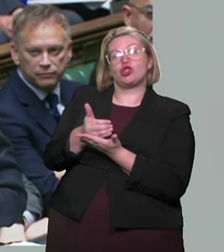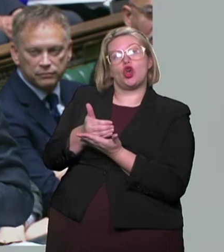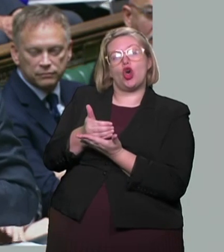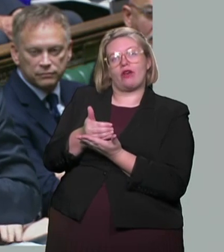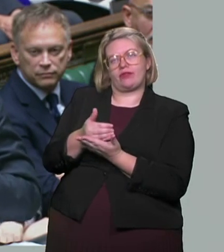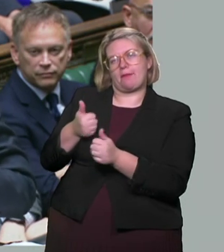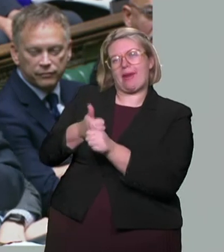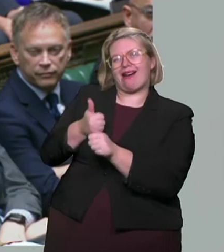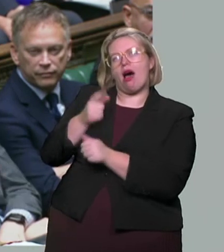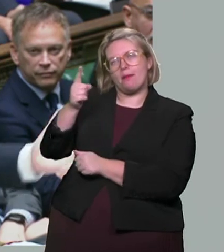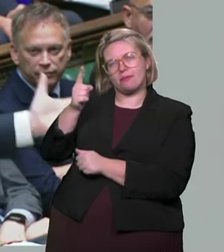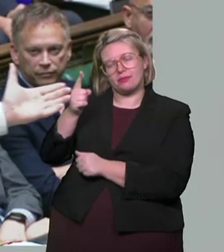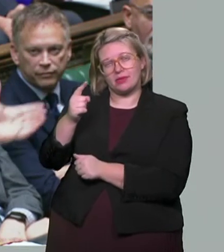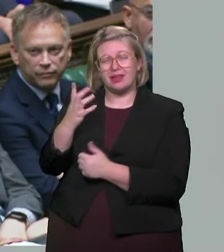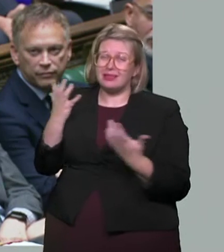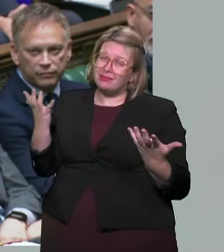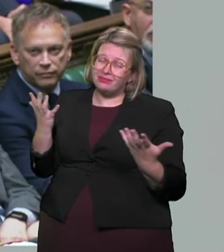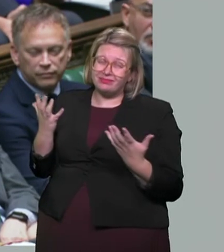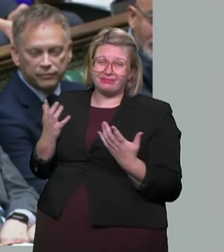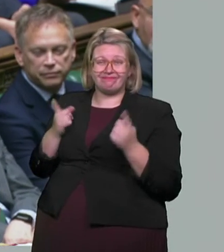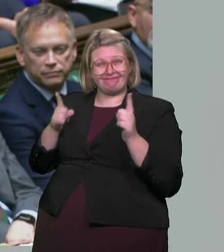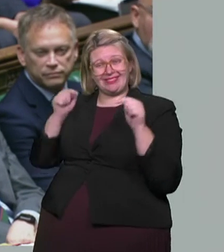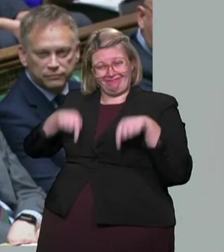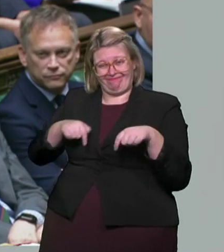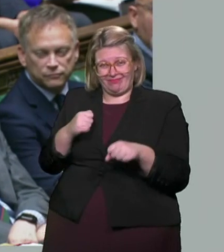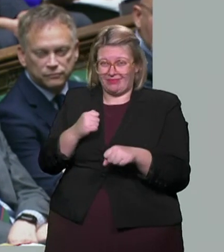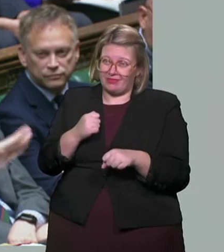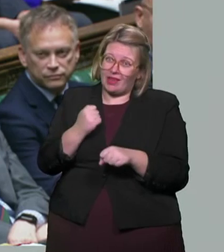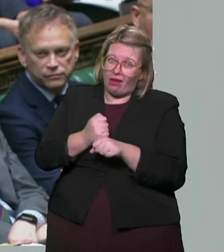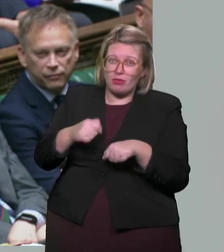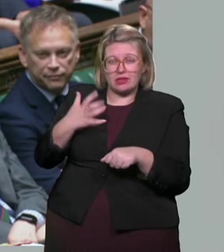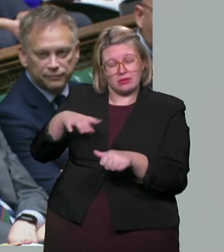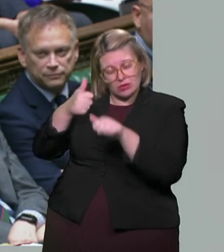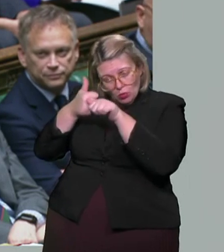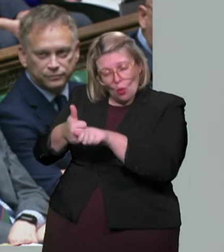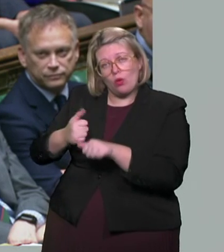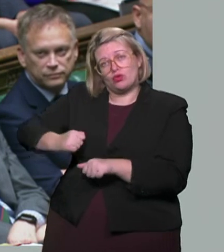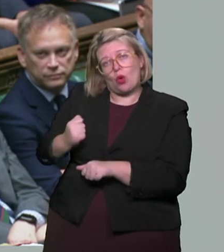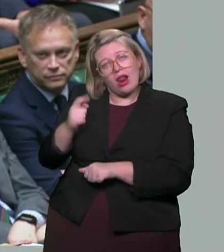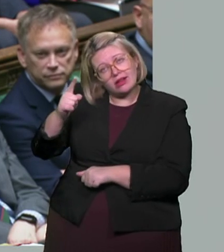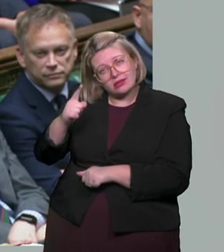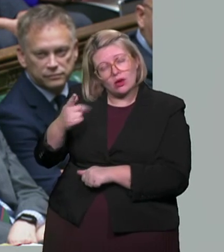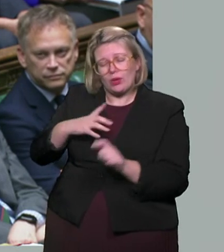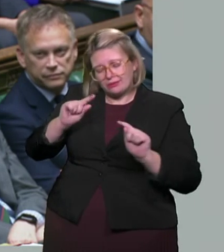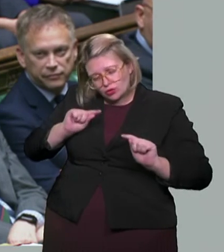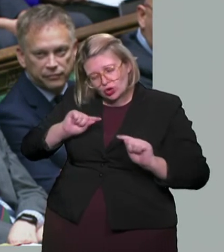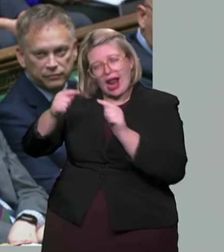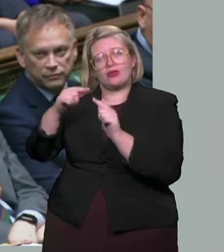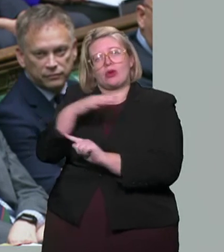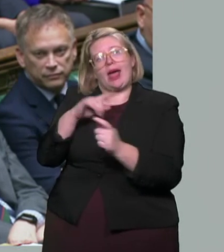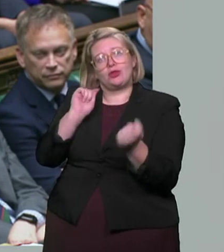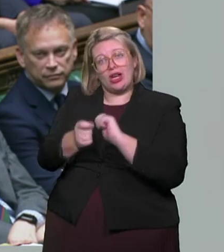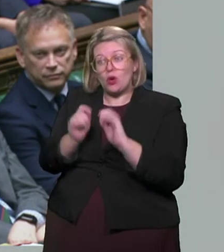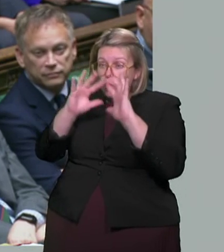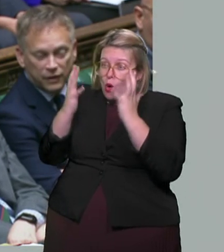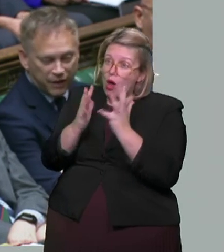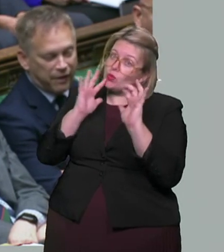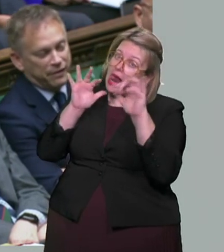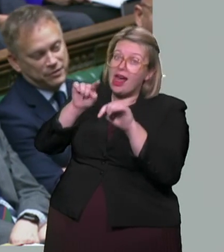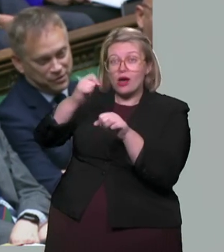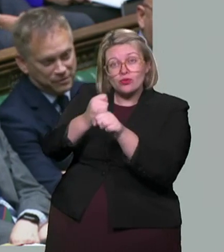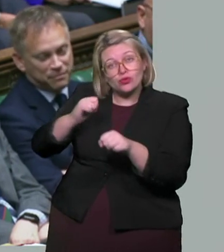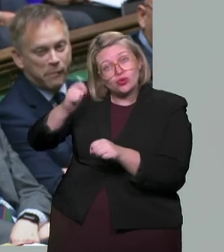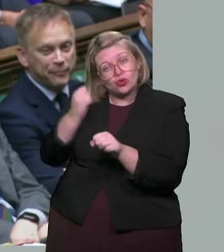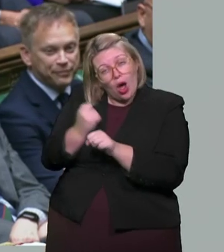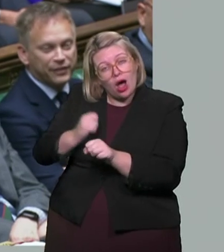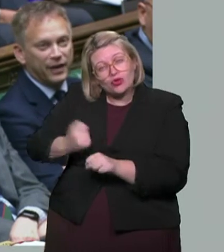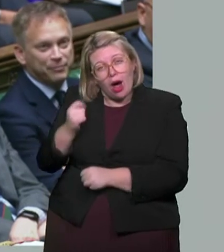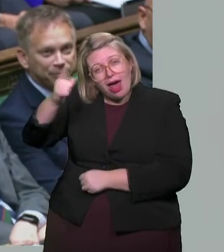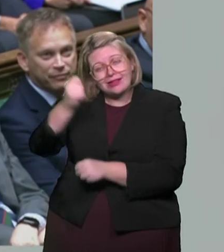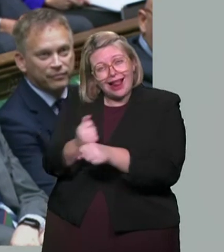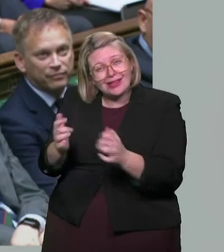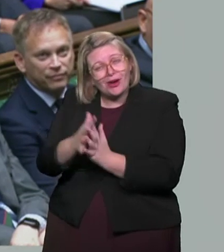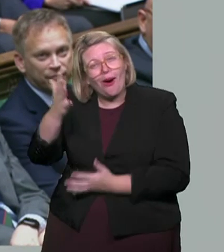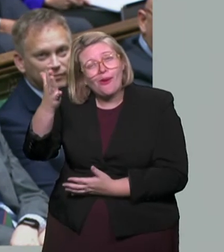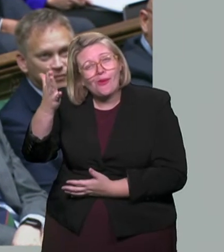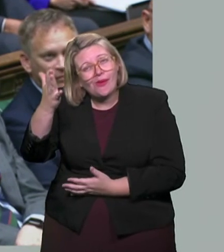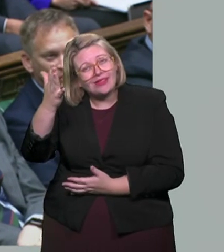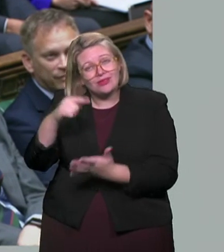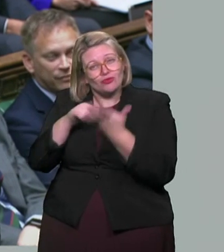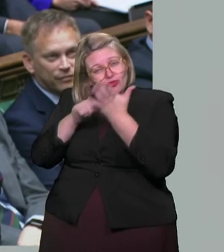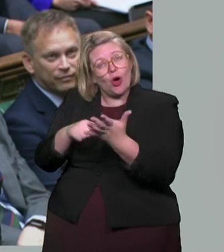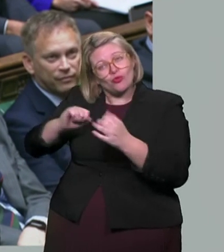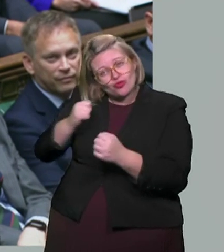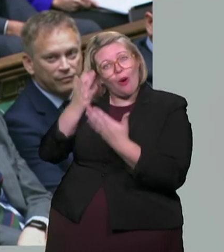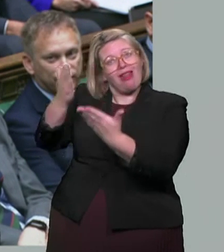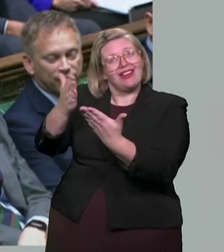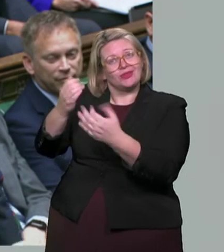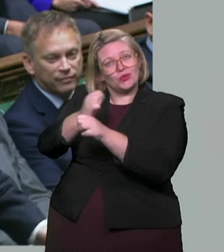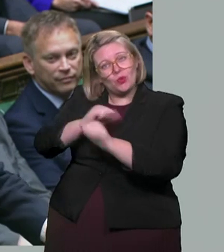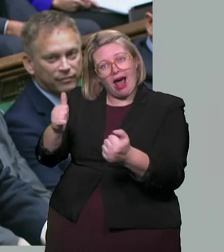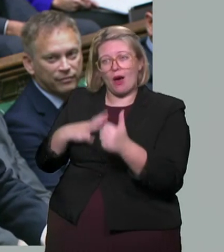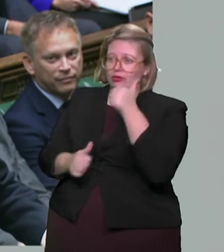There can be no more vivid testimony to this Government’s commitment to Scotland, or indeed to fighting climate change, than the fact that the whole world is about to come to Scotland to look at what Scotland is doing to help tackle climate change.